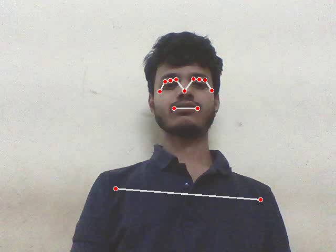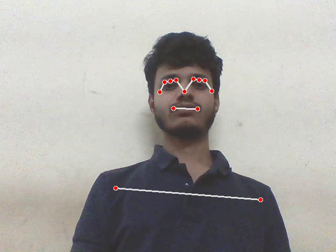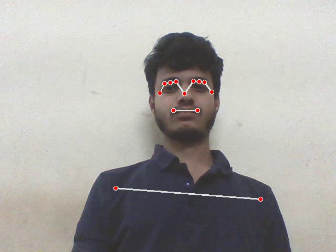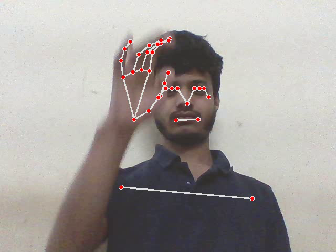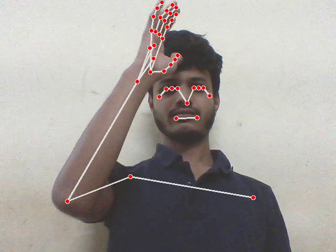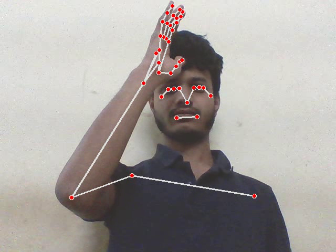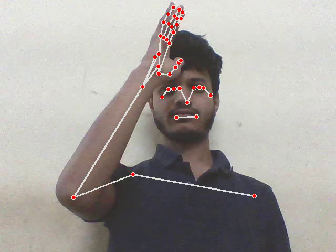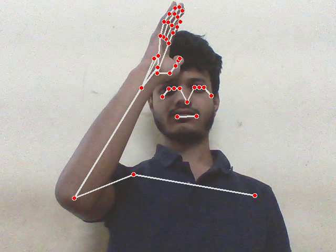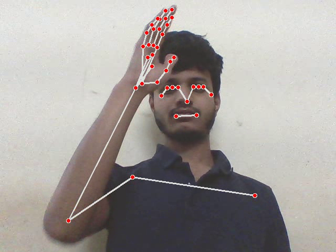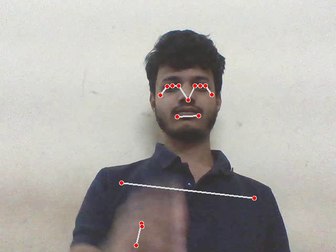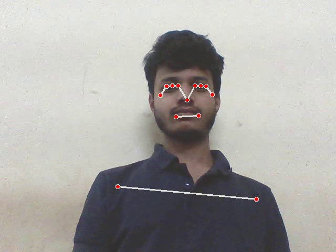father